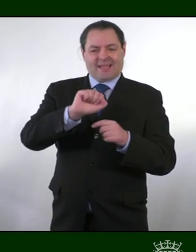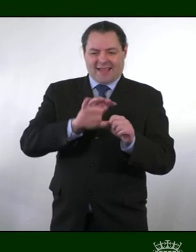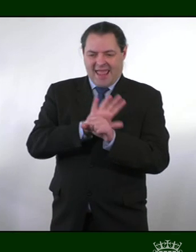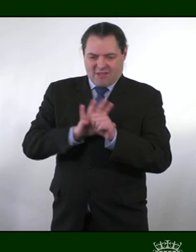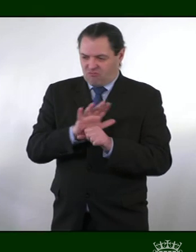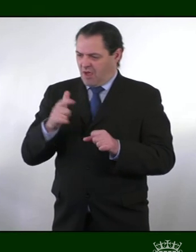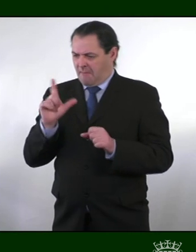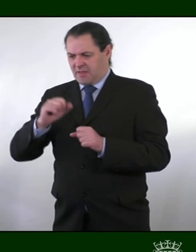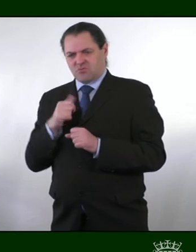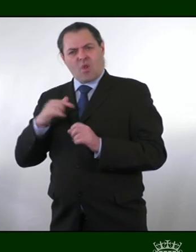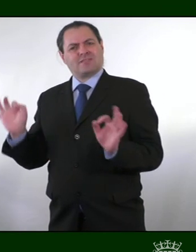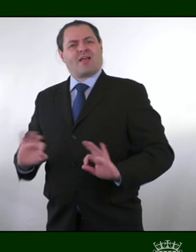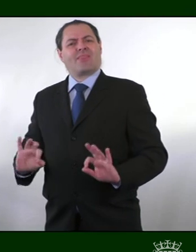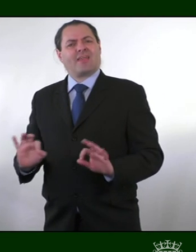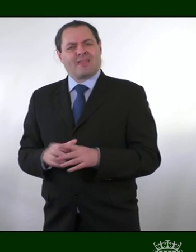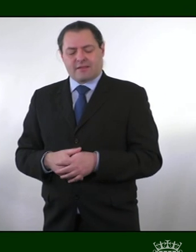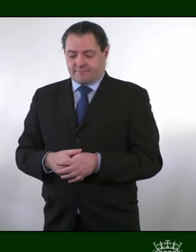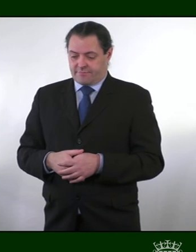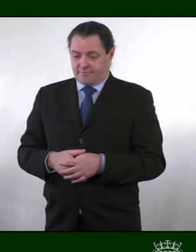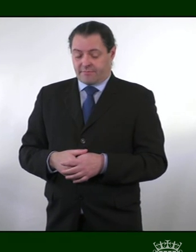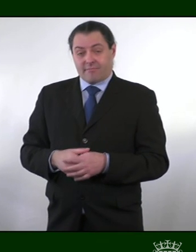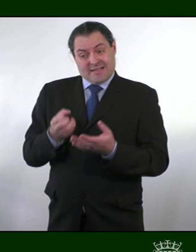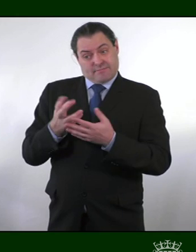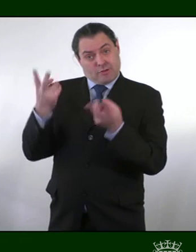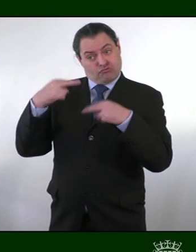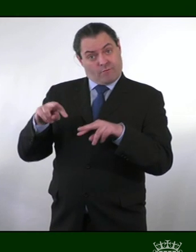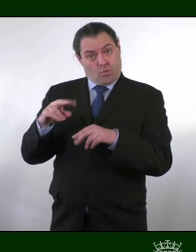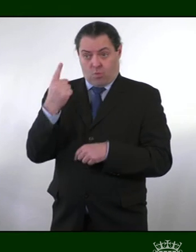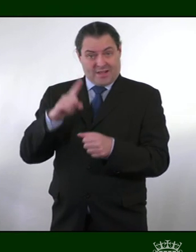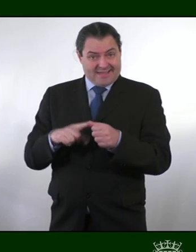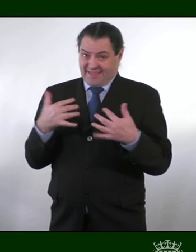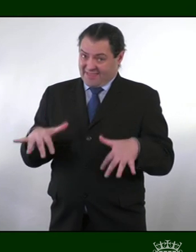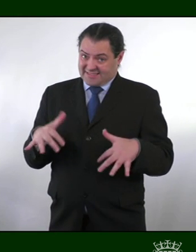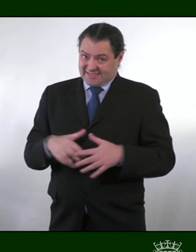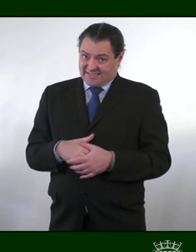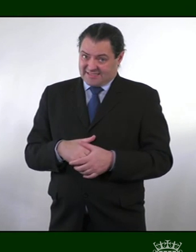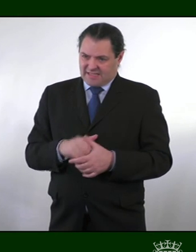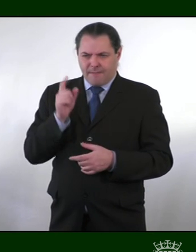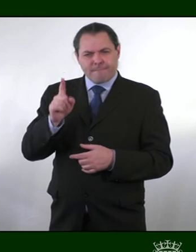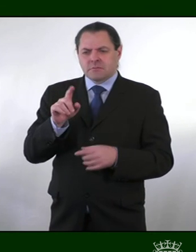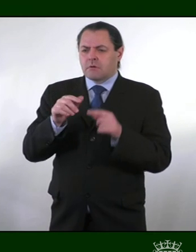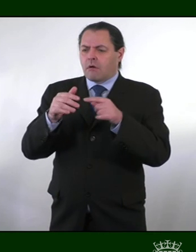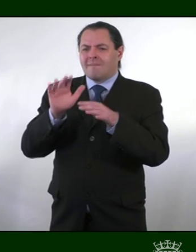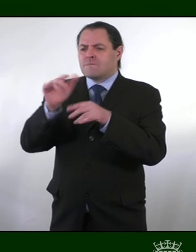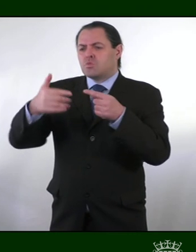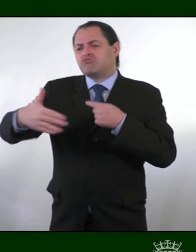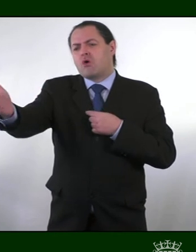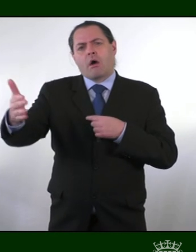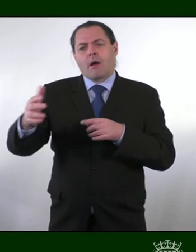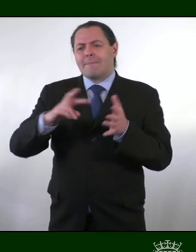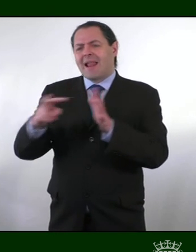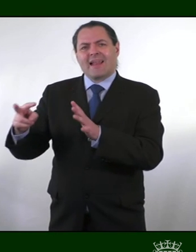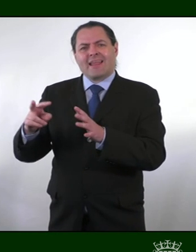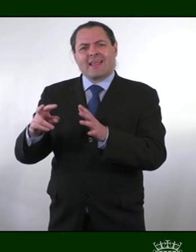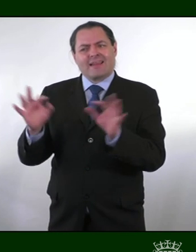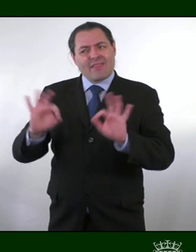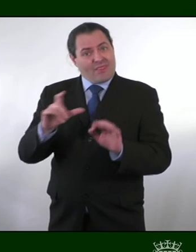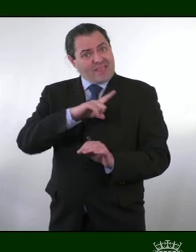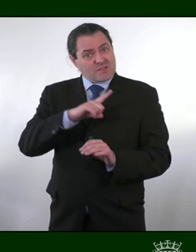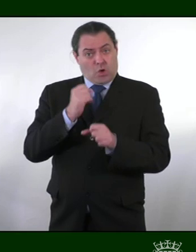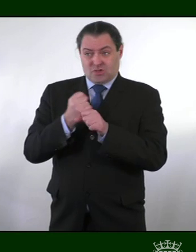The spending review is only for one year, and I appreciate why that is, but this failure to plan effectively for the future is why the UK is doing worst in the G7.